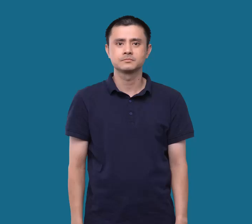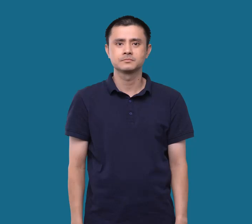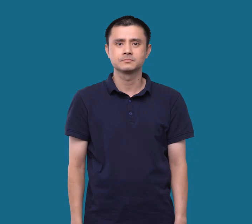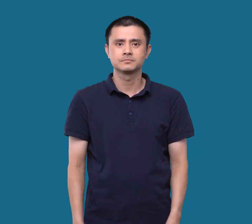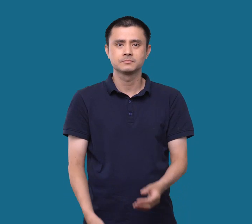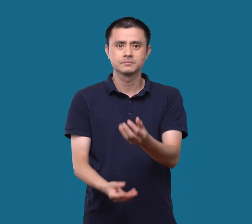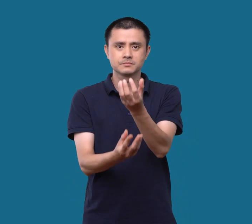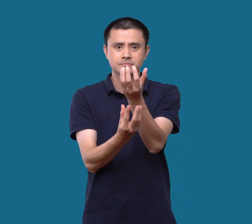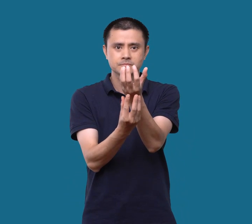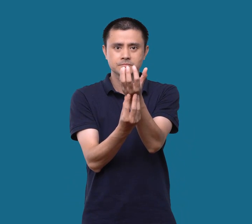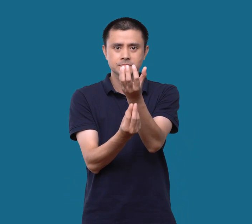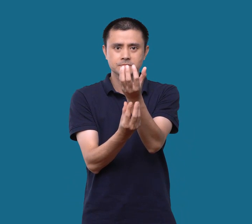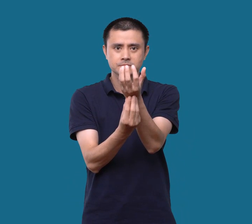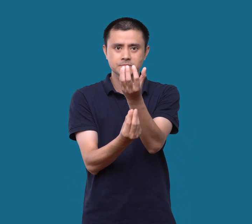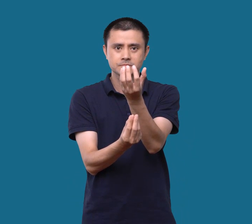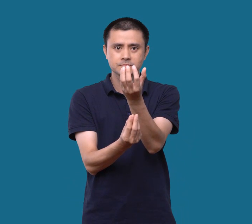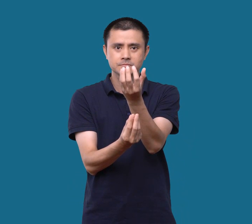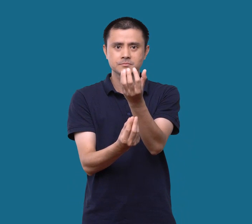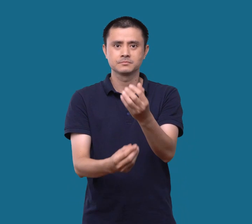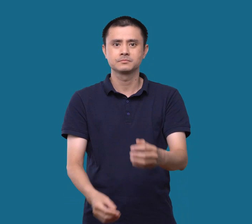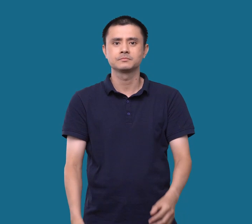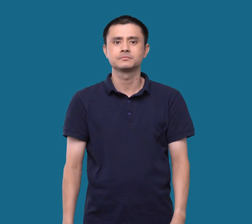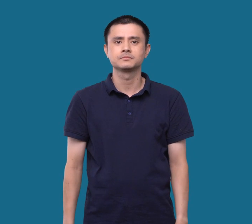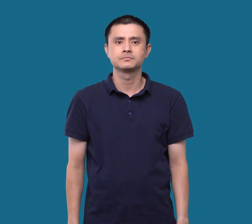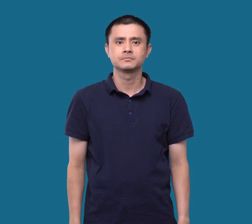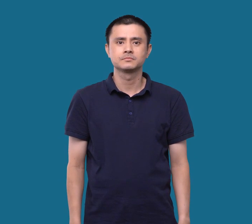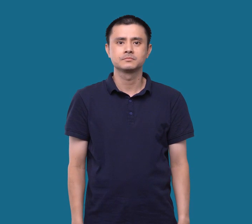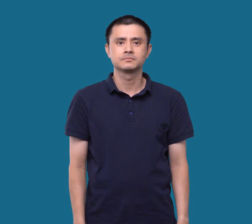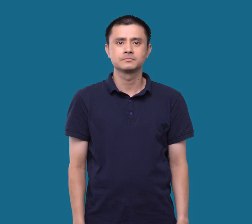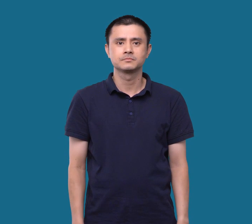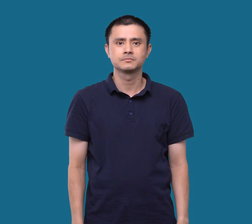lựu